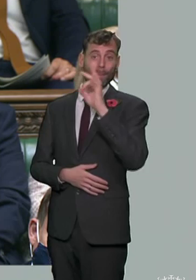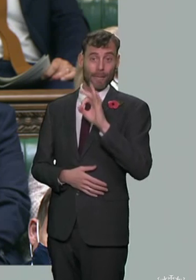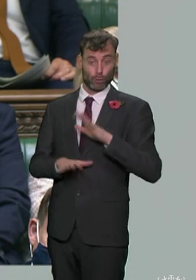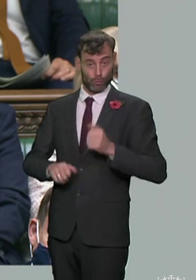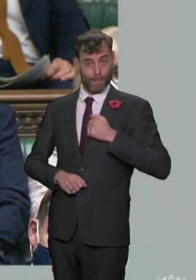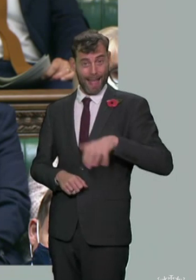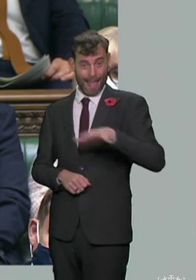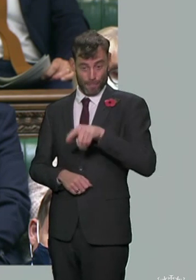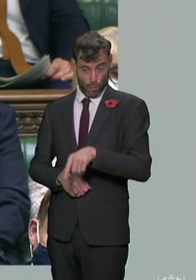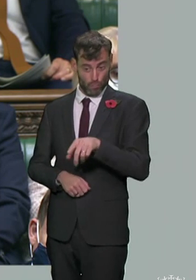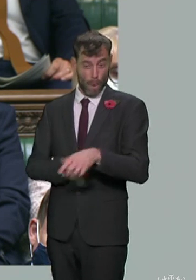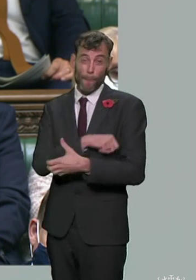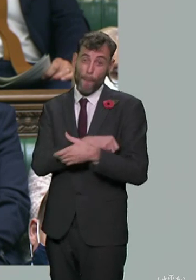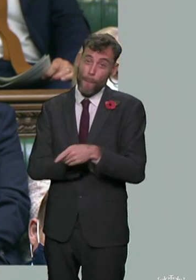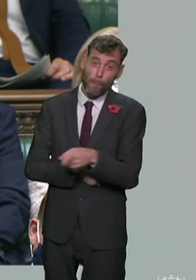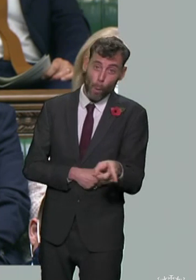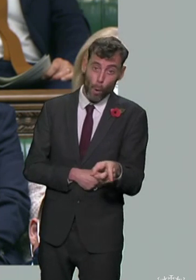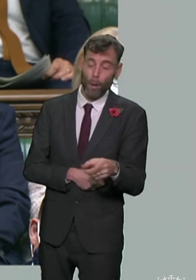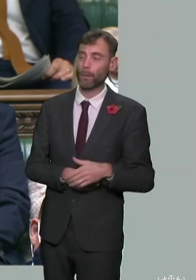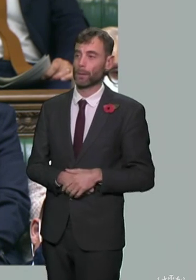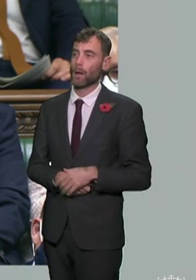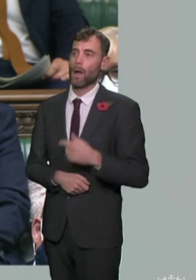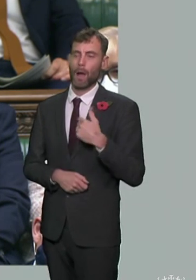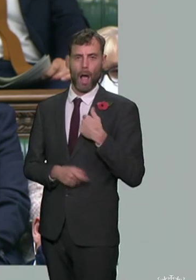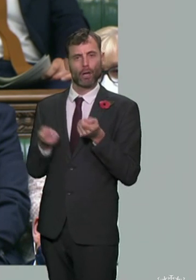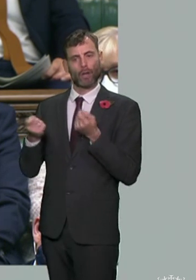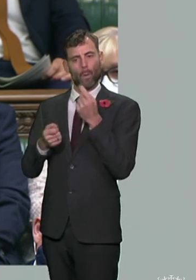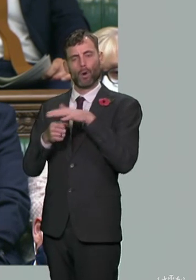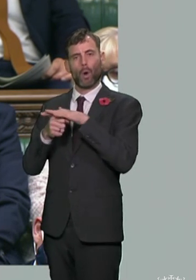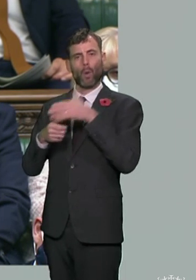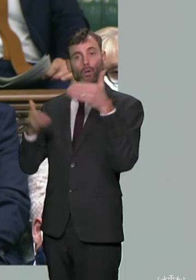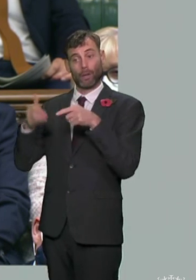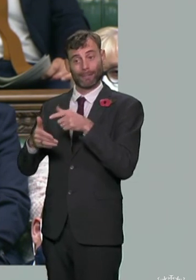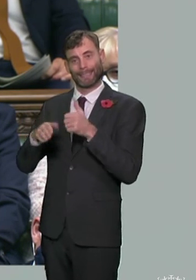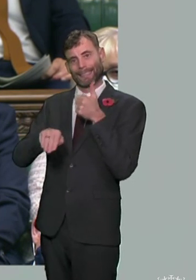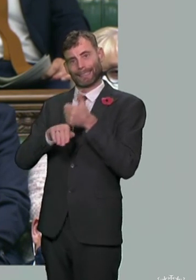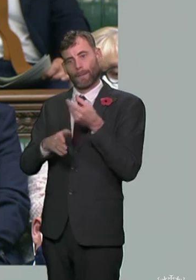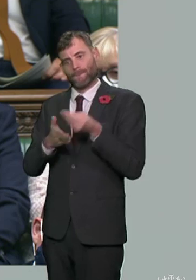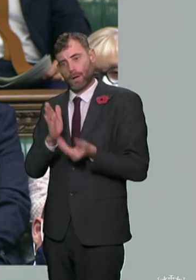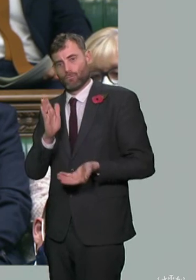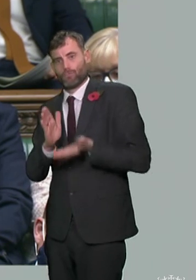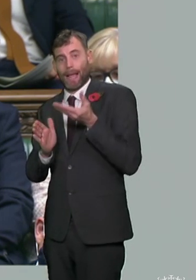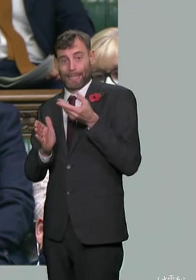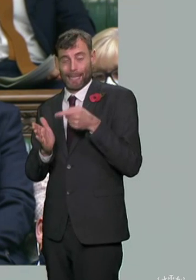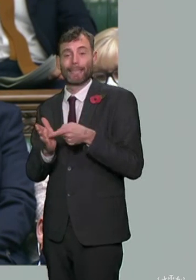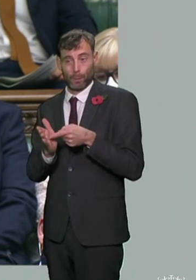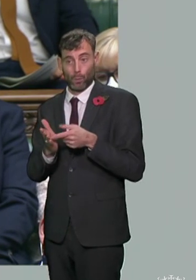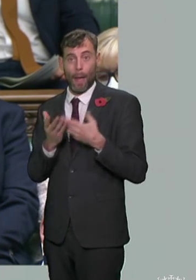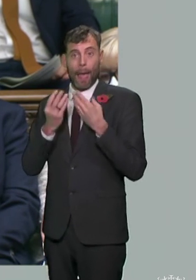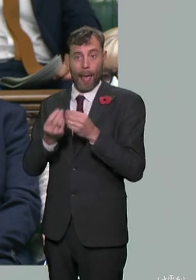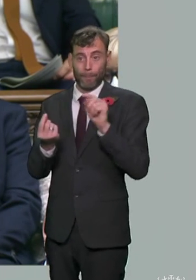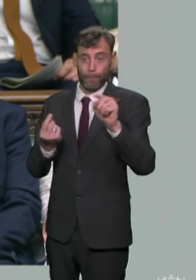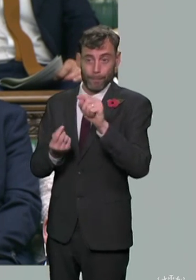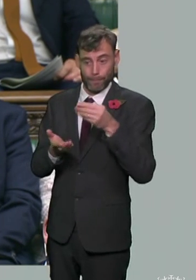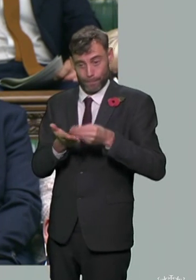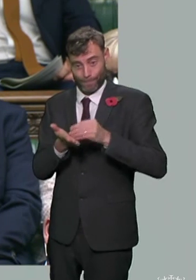Deptford First, a local charity that I chair, has launched a fundraising campaign to support people through the winter months.